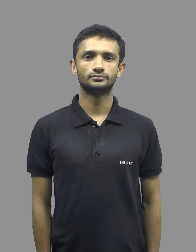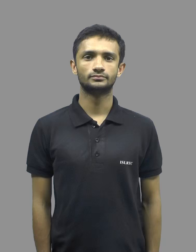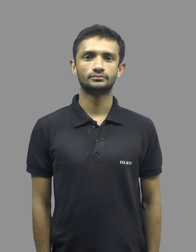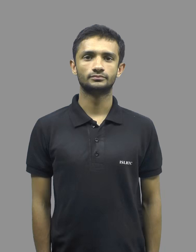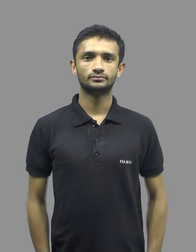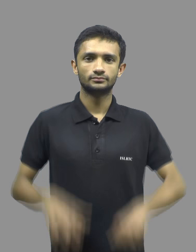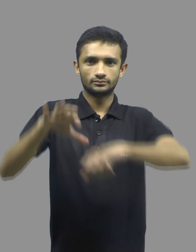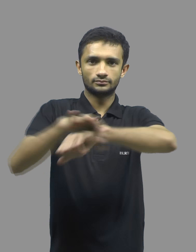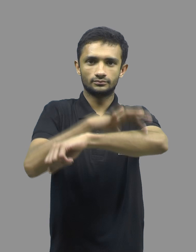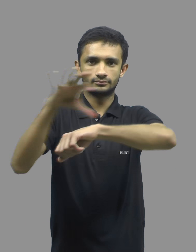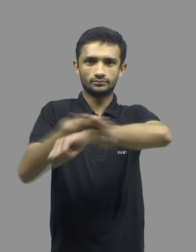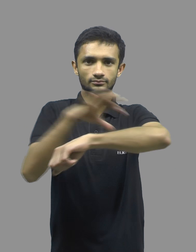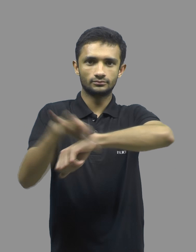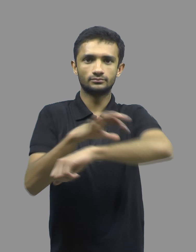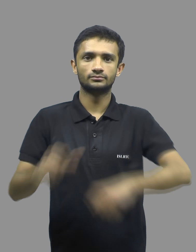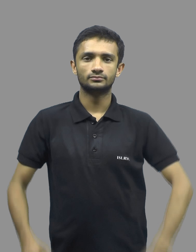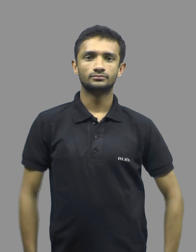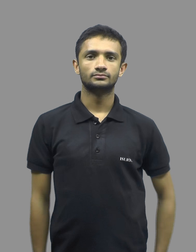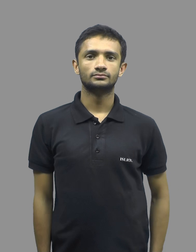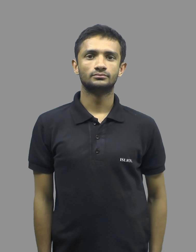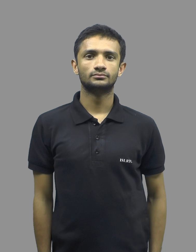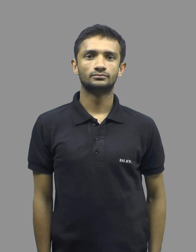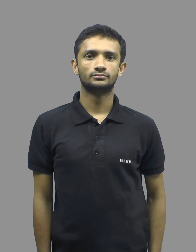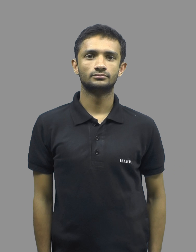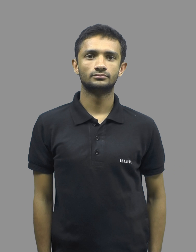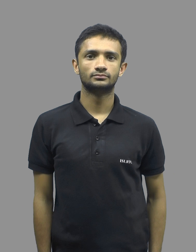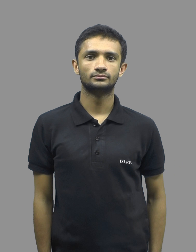Bangle